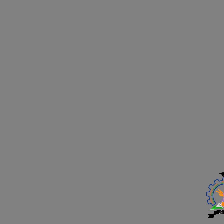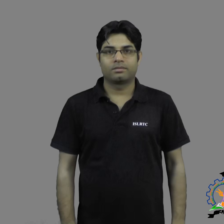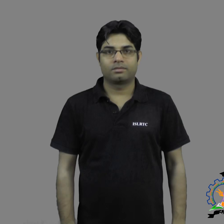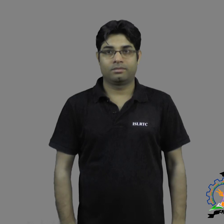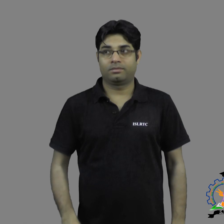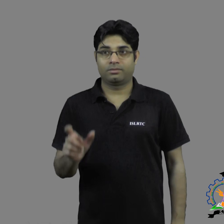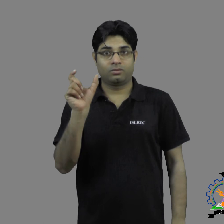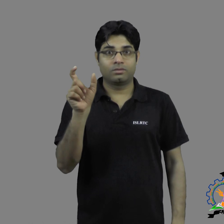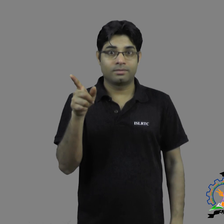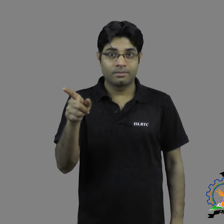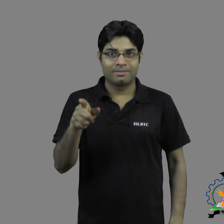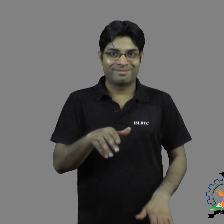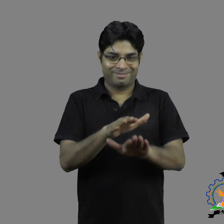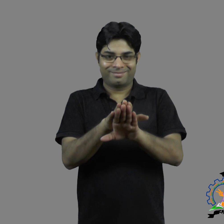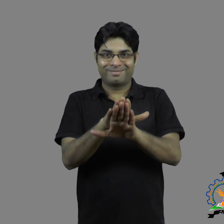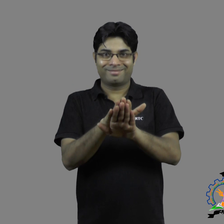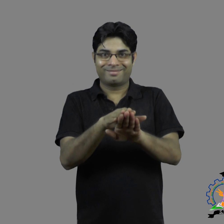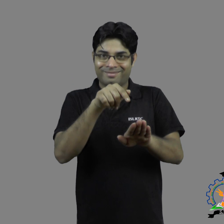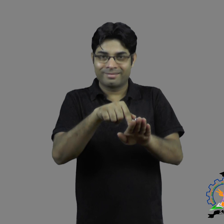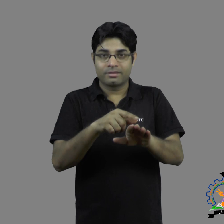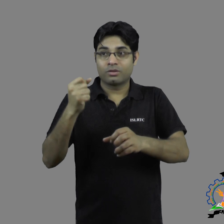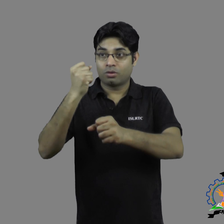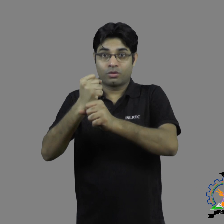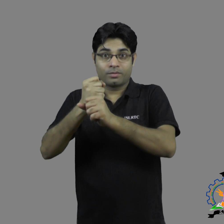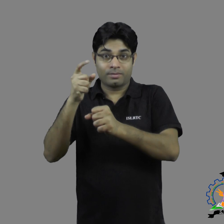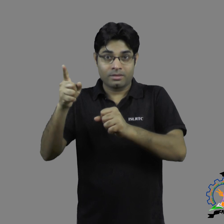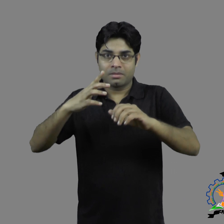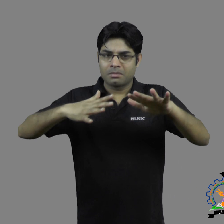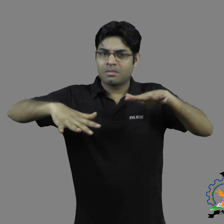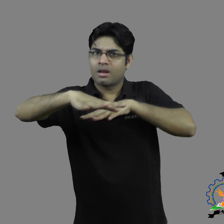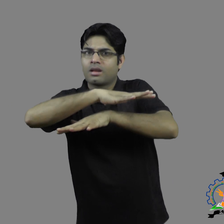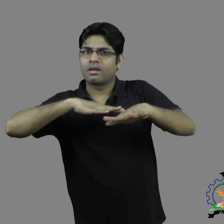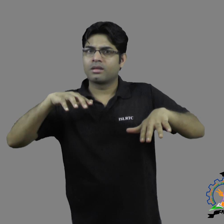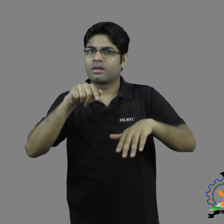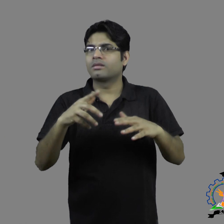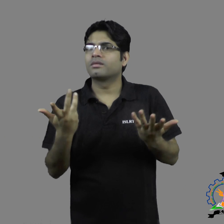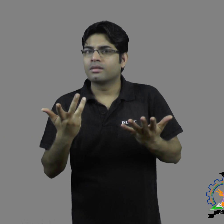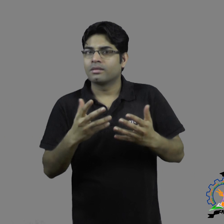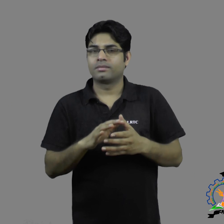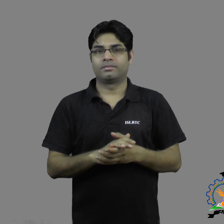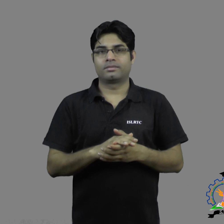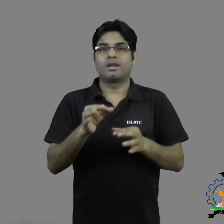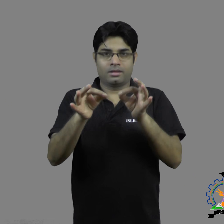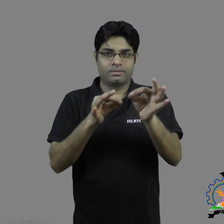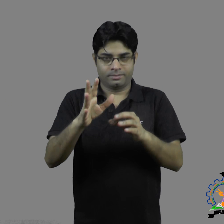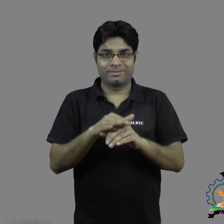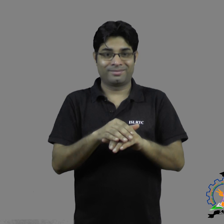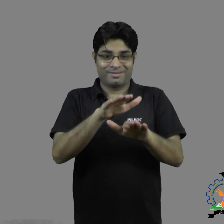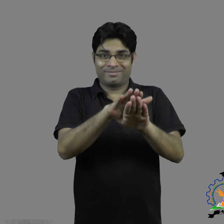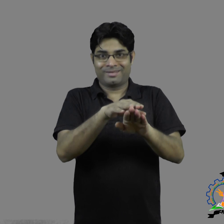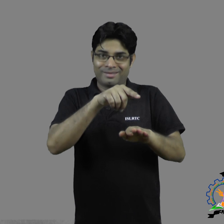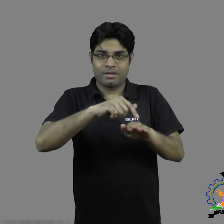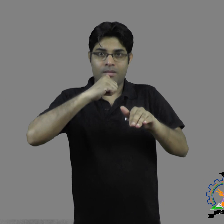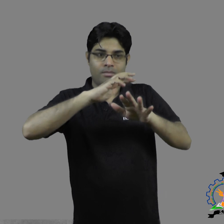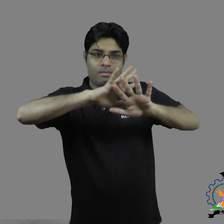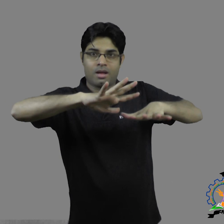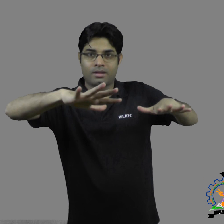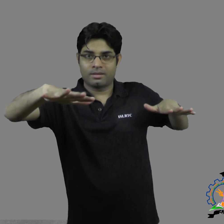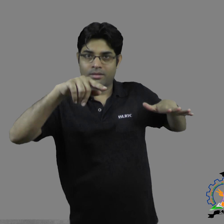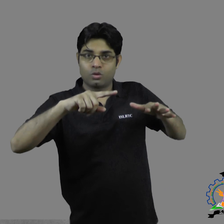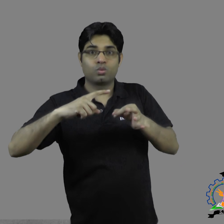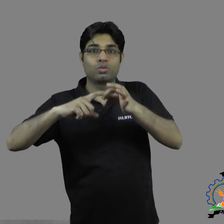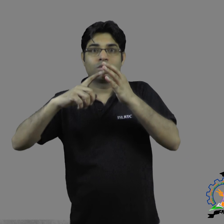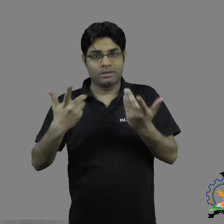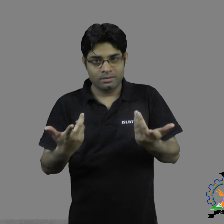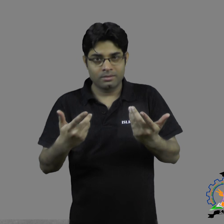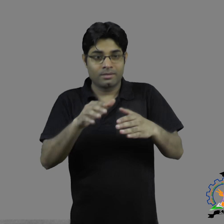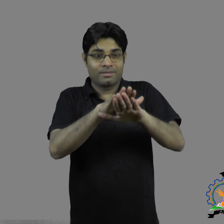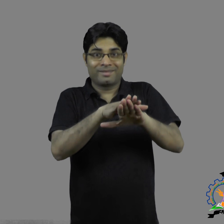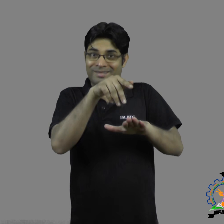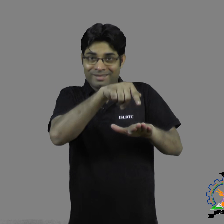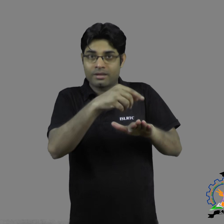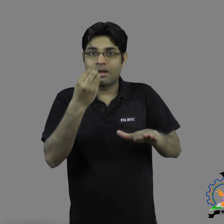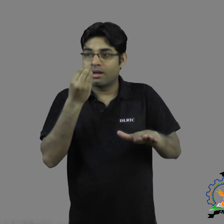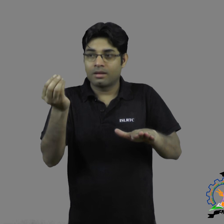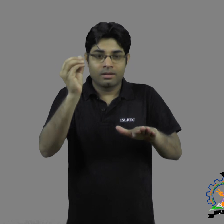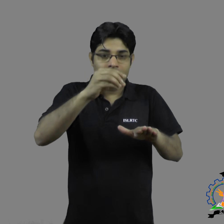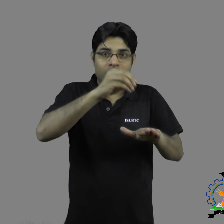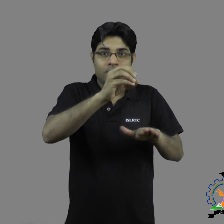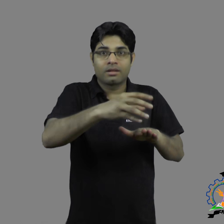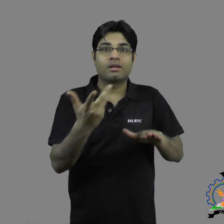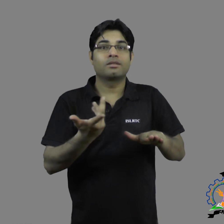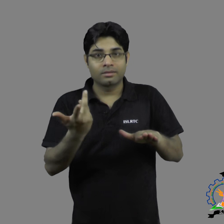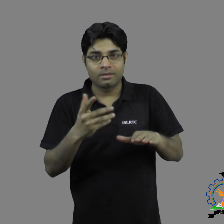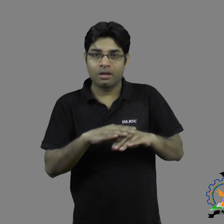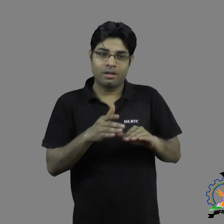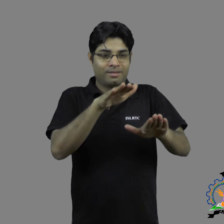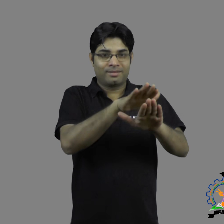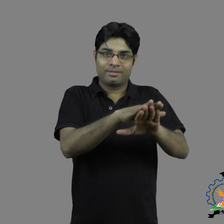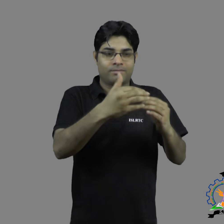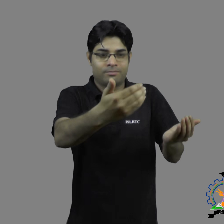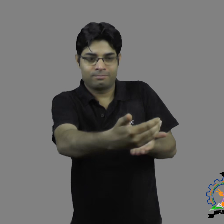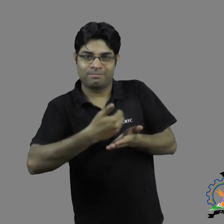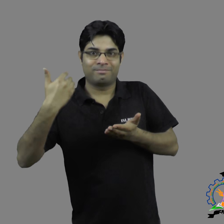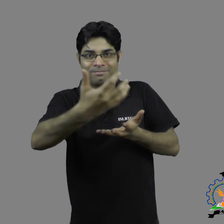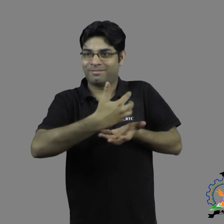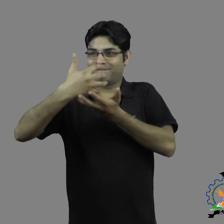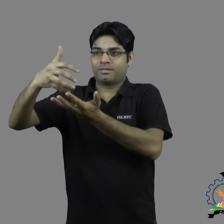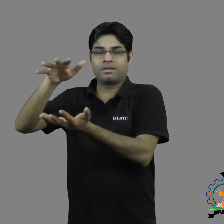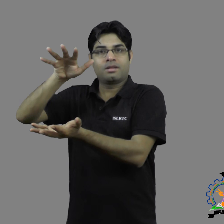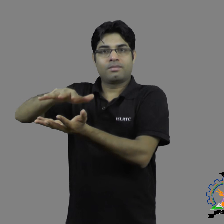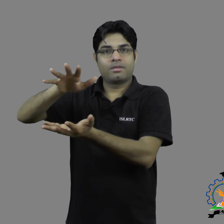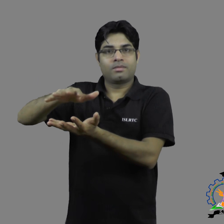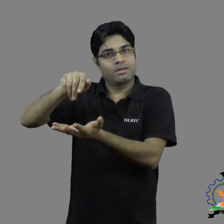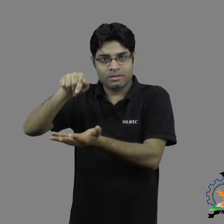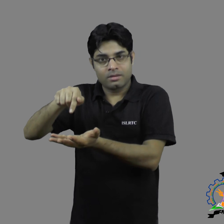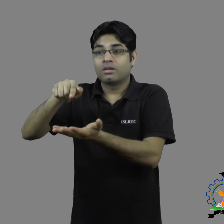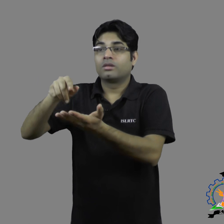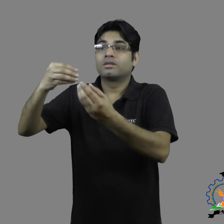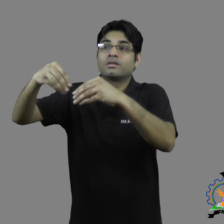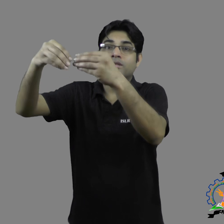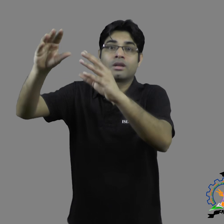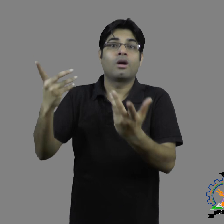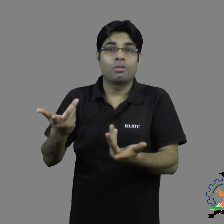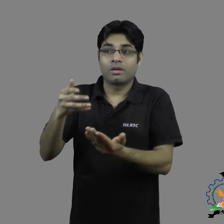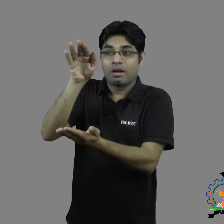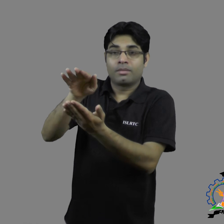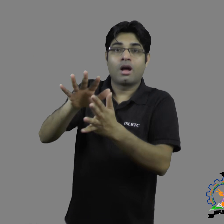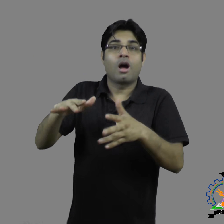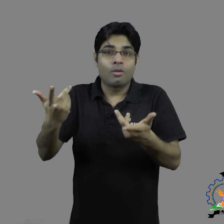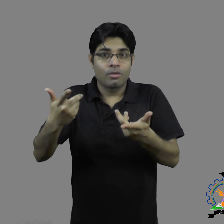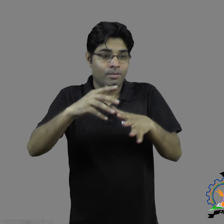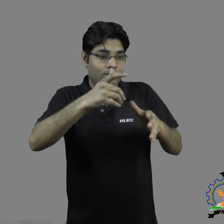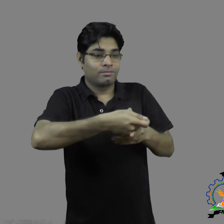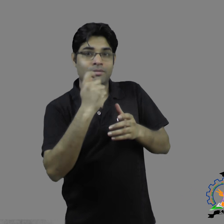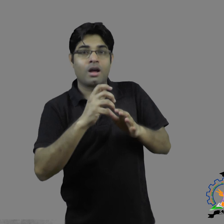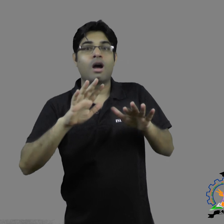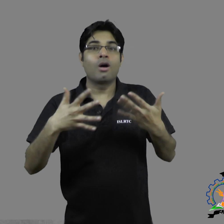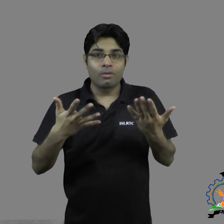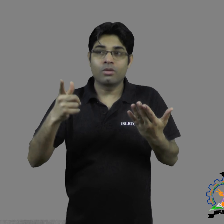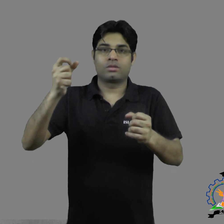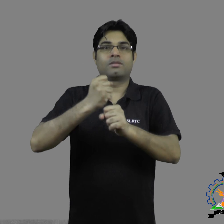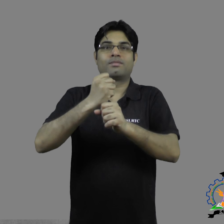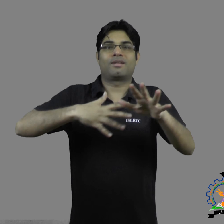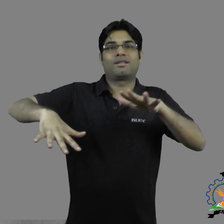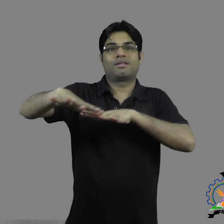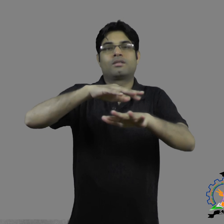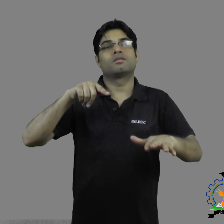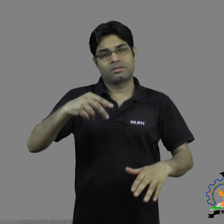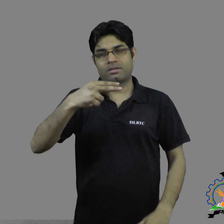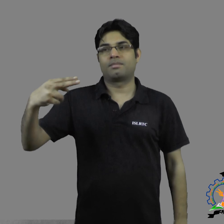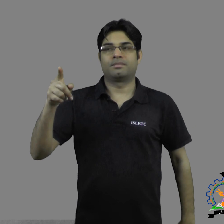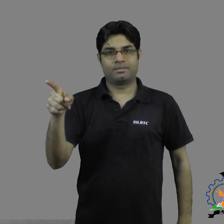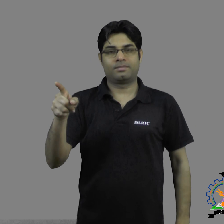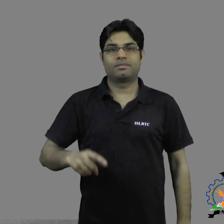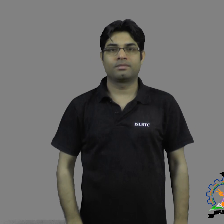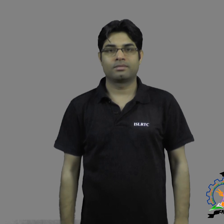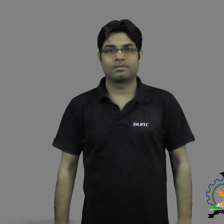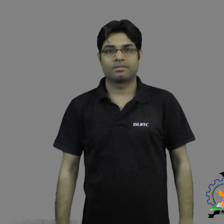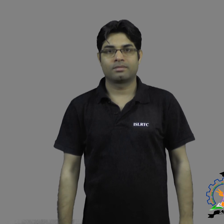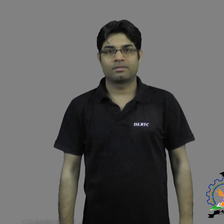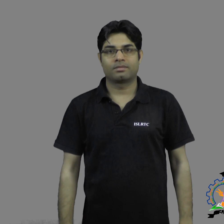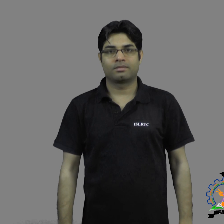Blue Revolution